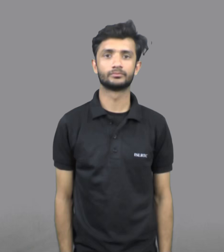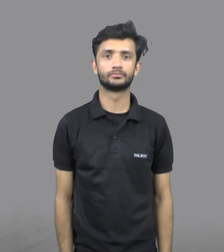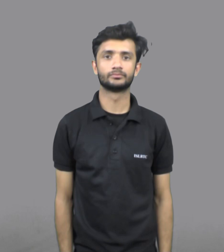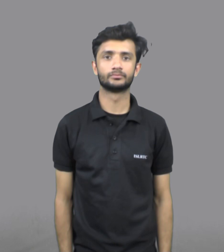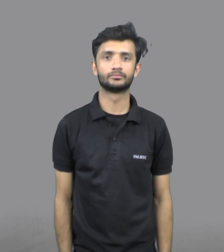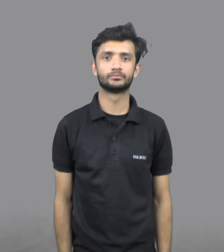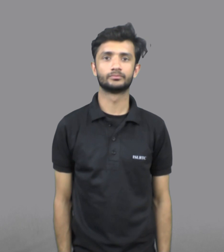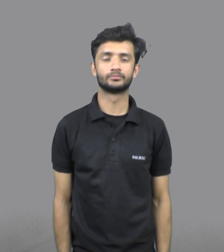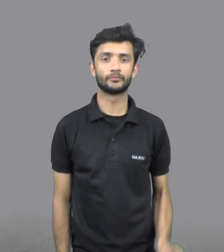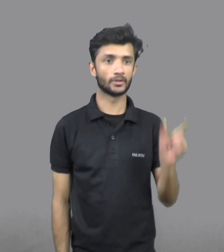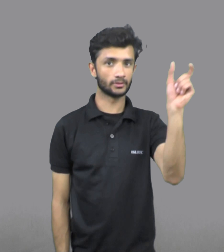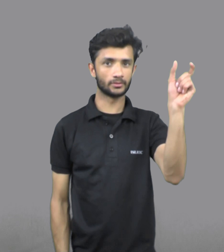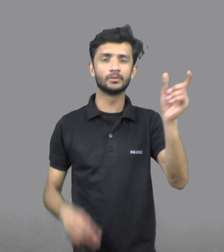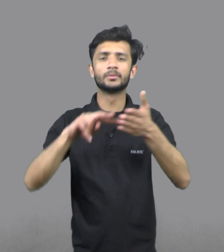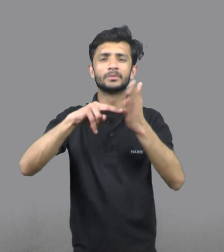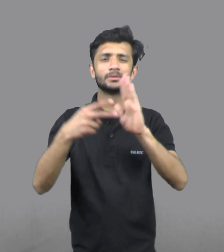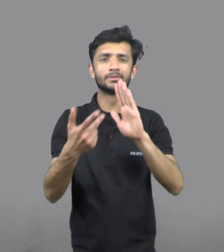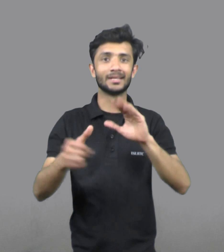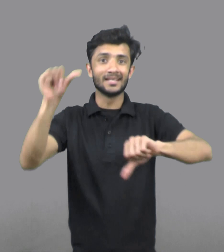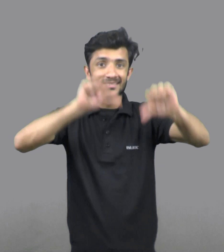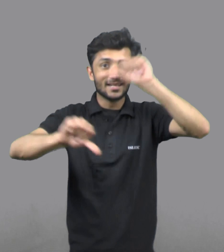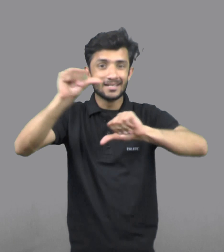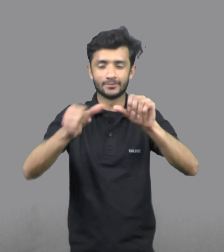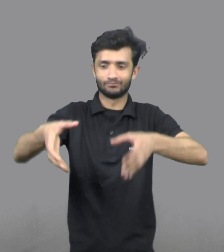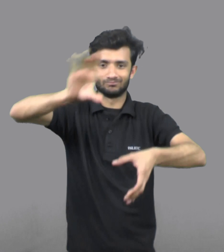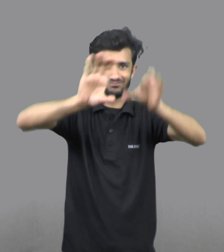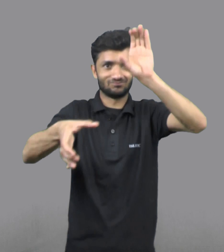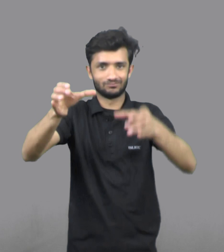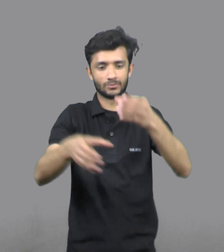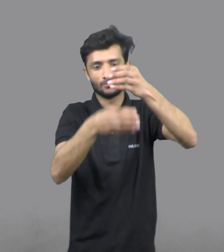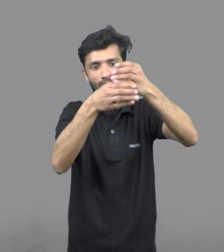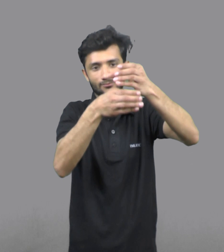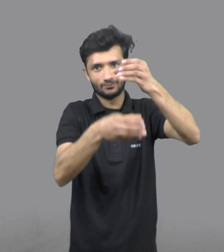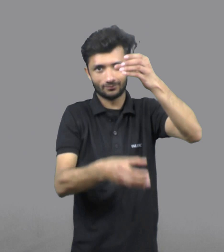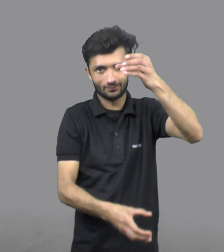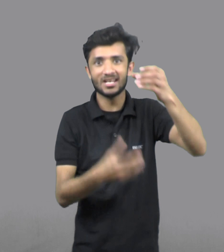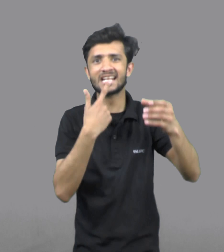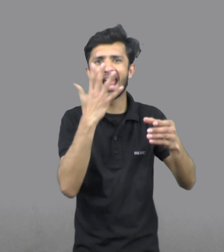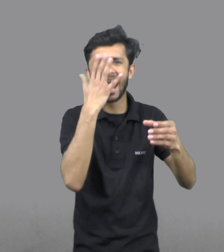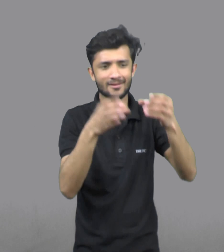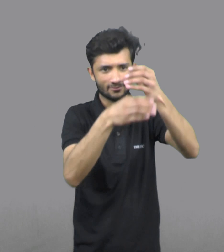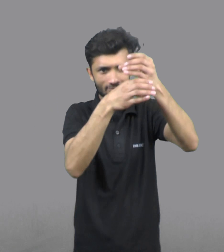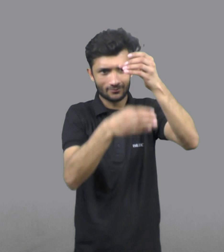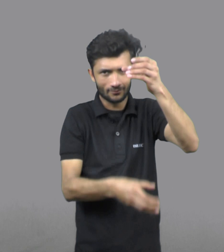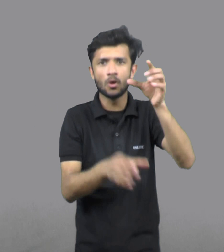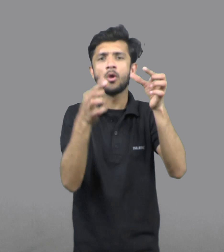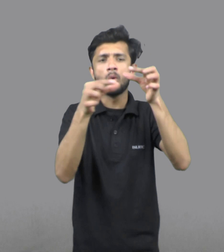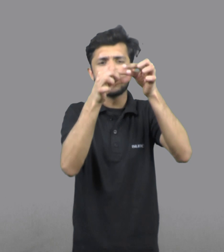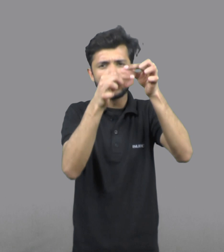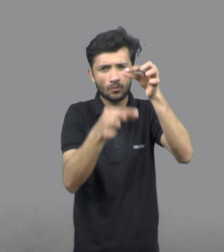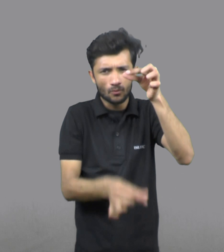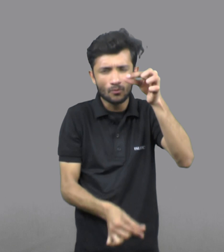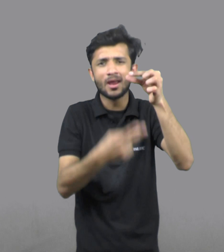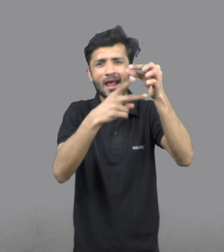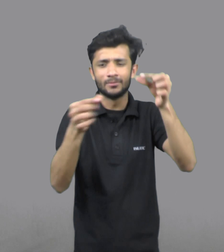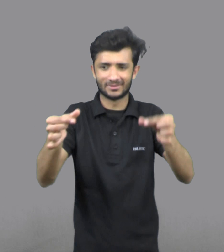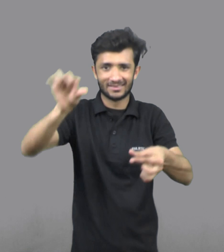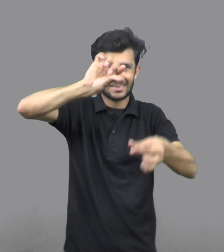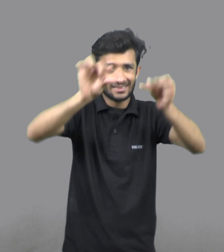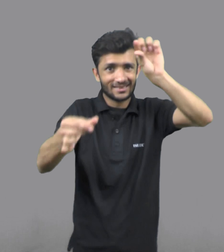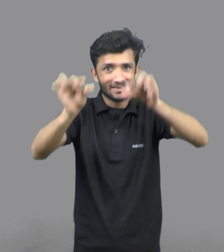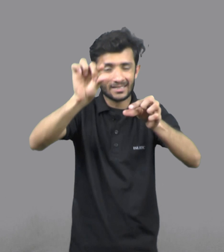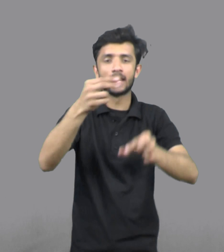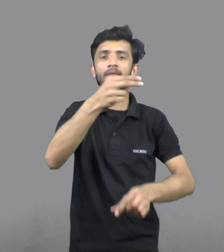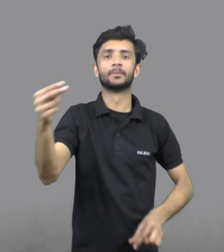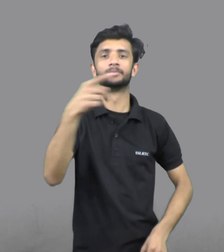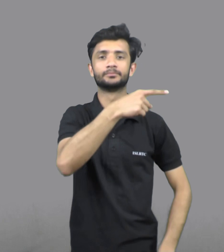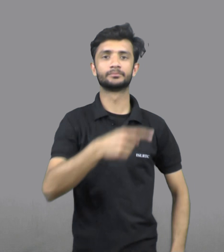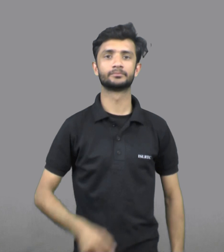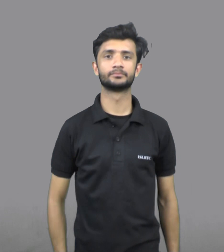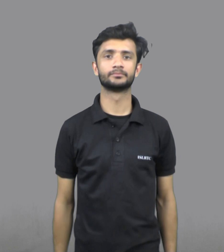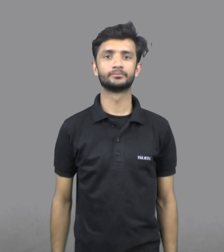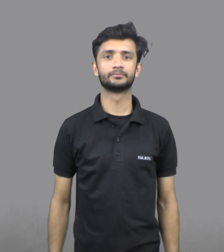Test Tube